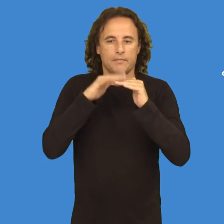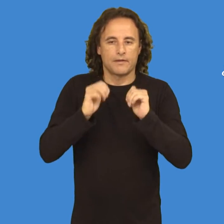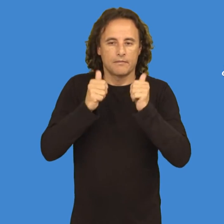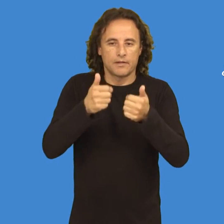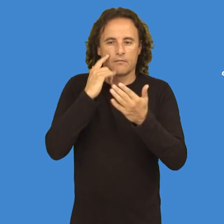empezar